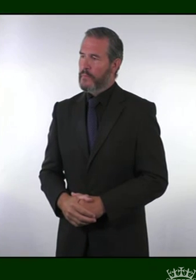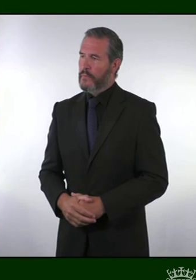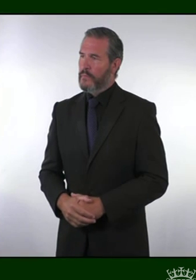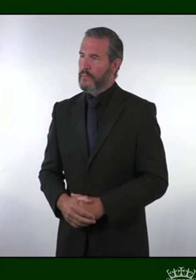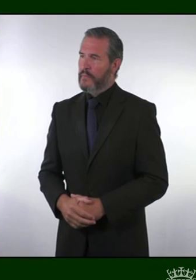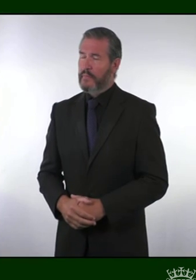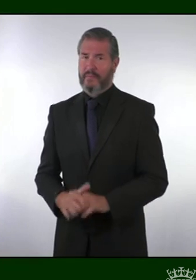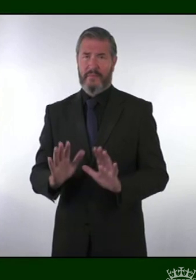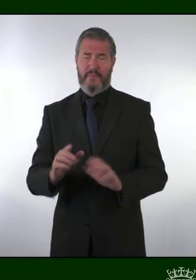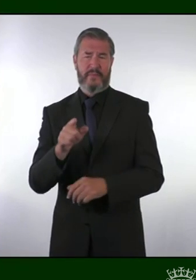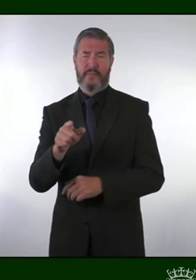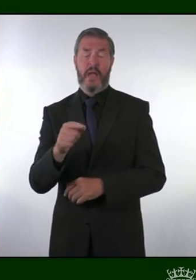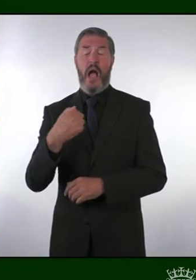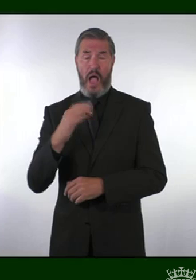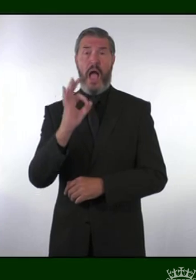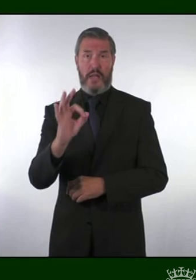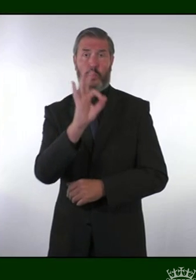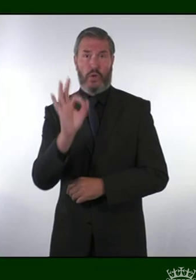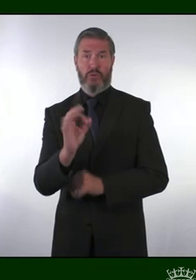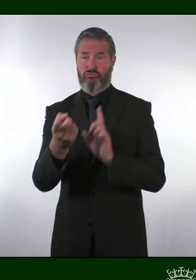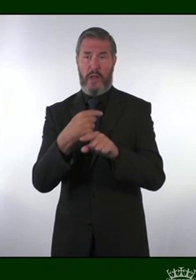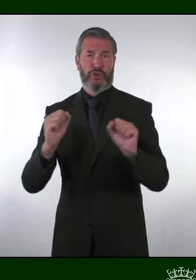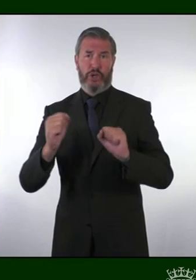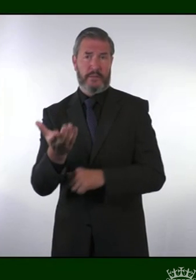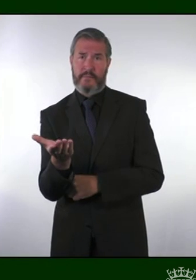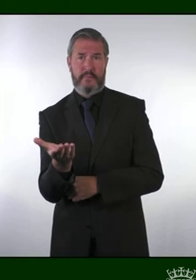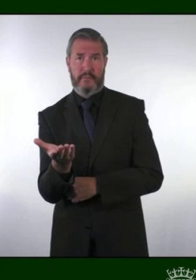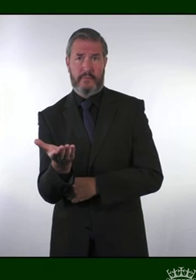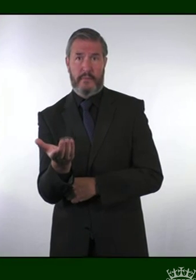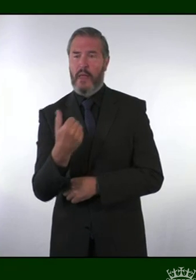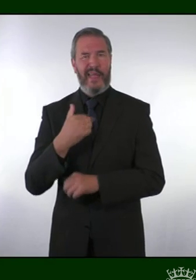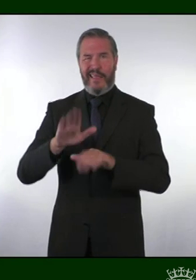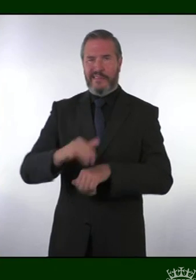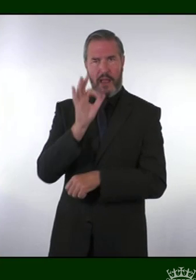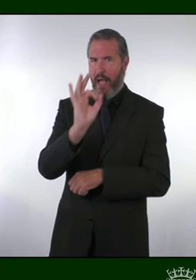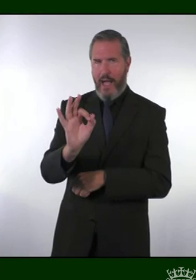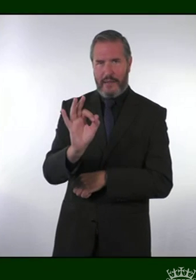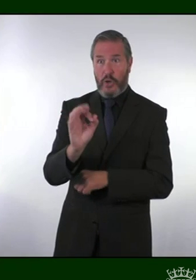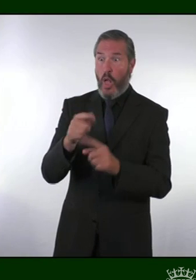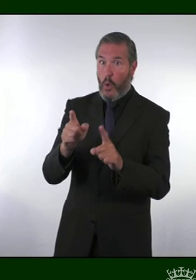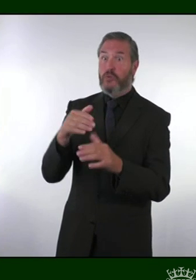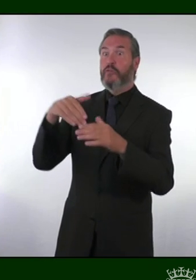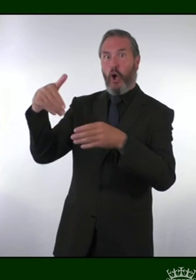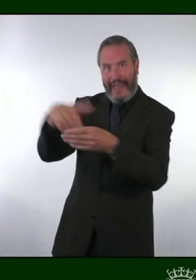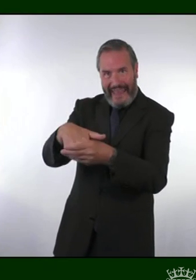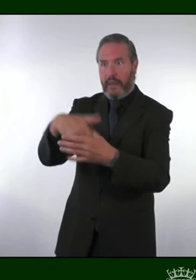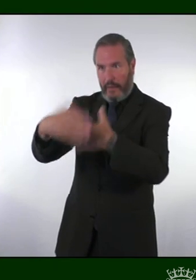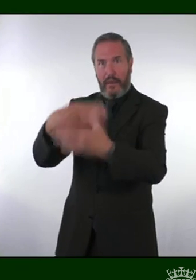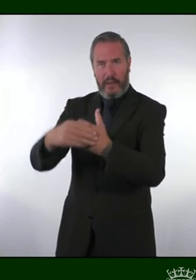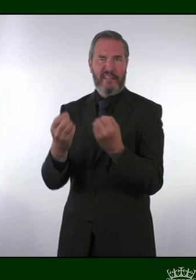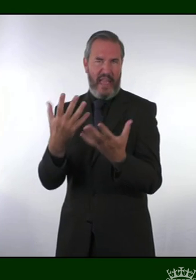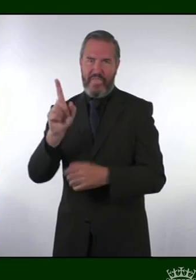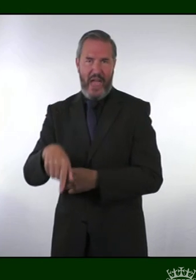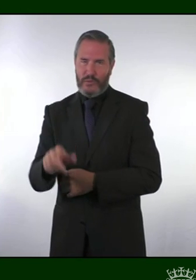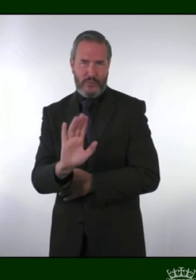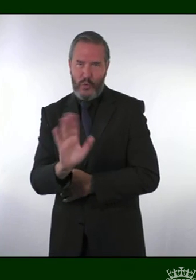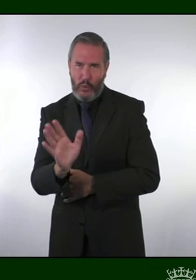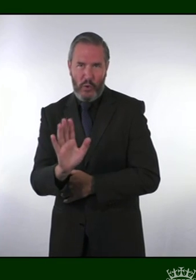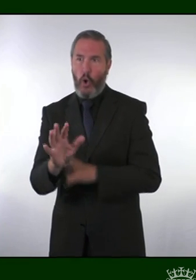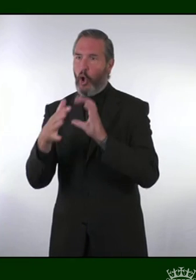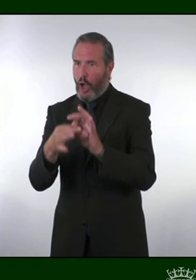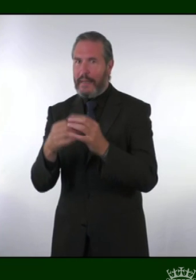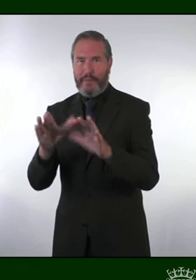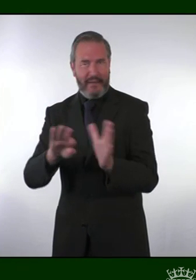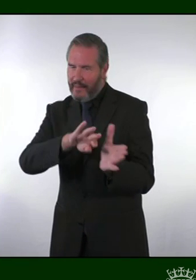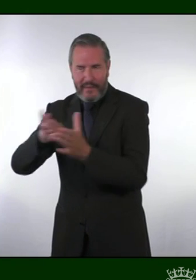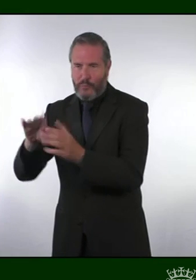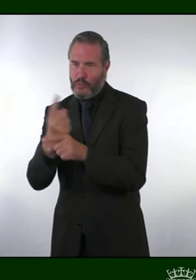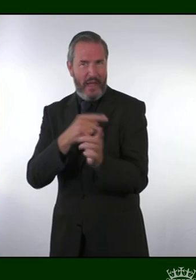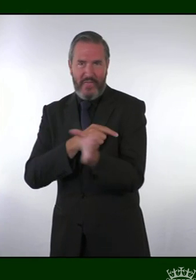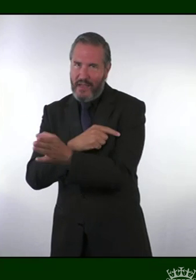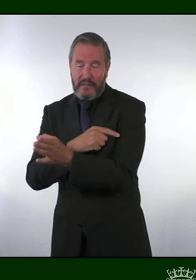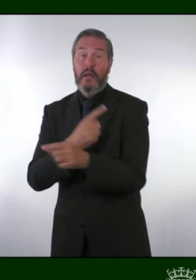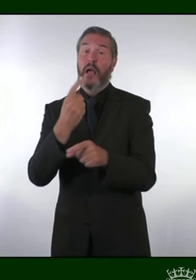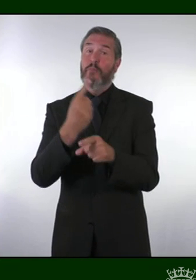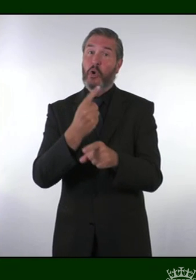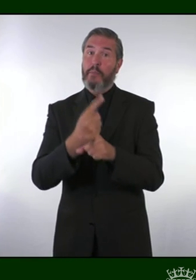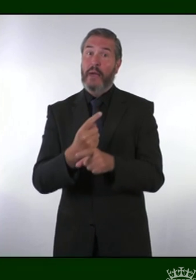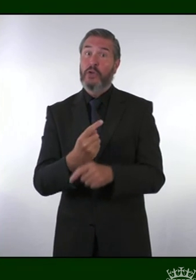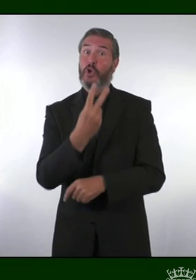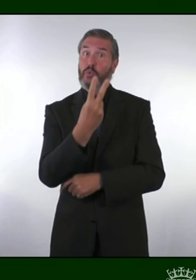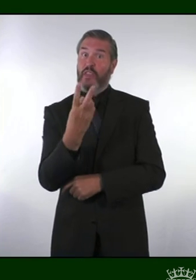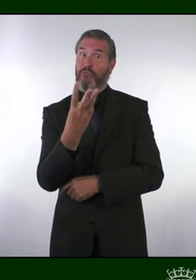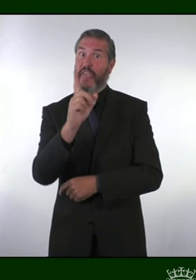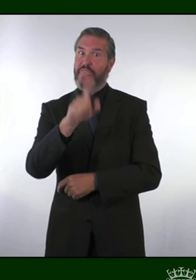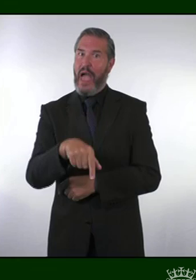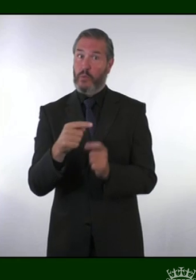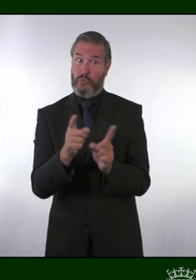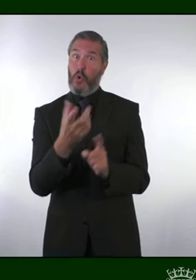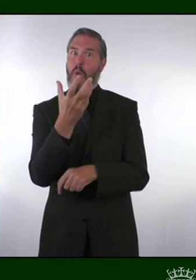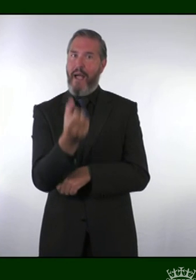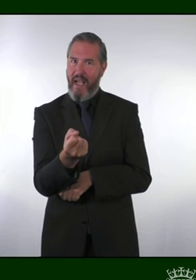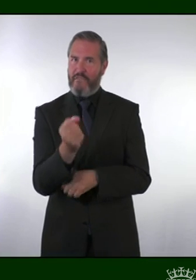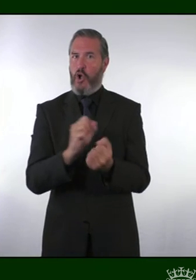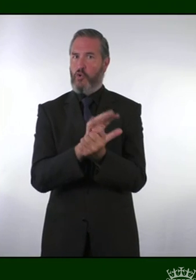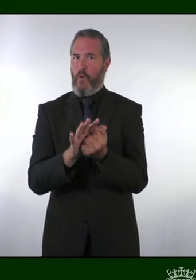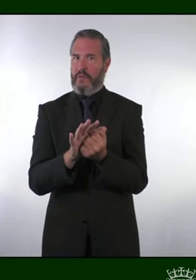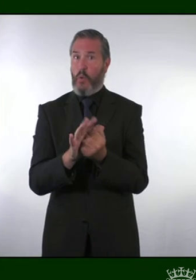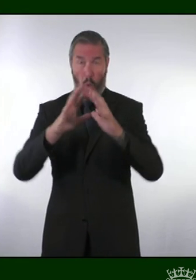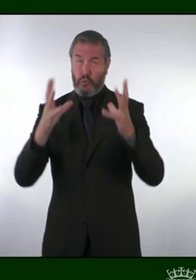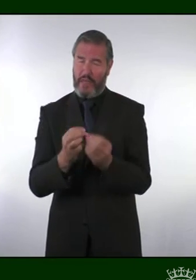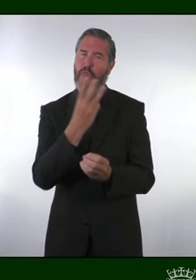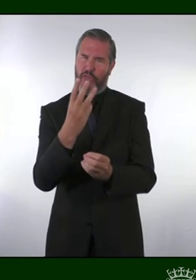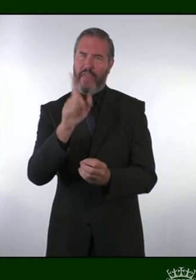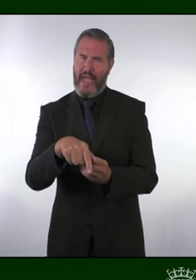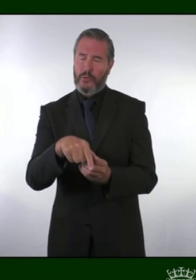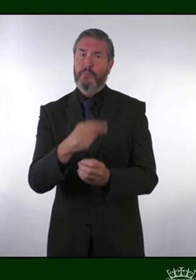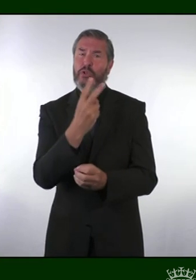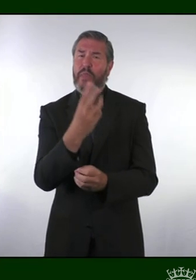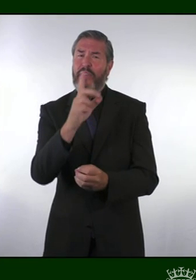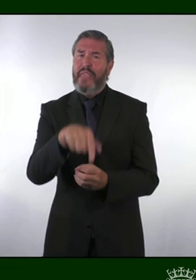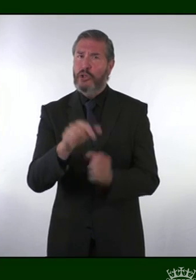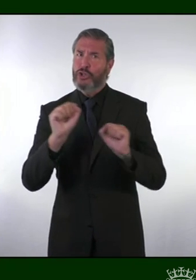The Prime Minister just has not addressed the question I put to him. I was not asking about those who have gone into the system—the 10,000—or those who have been contacted; I was asking about the two thirds of the 33,000 with covid-19 who were not reached.